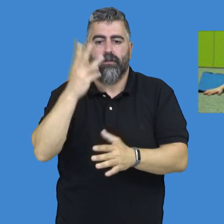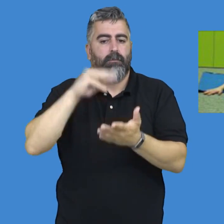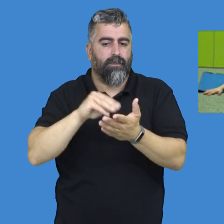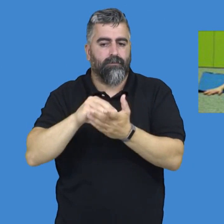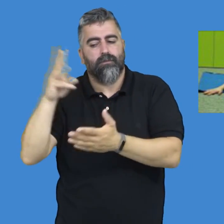vez